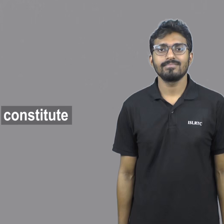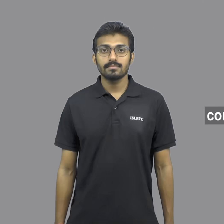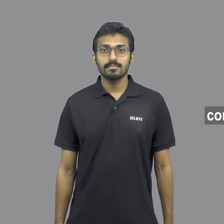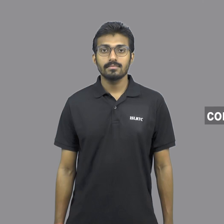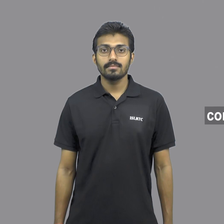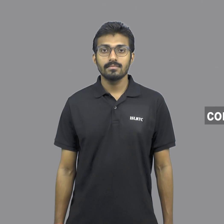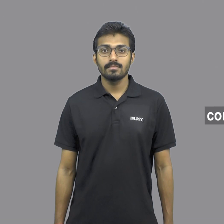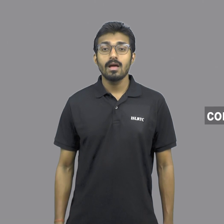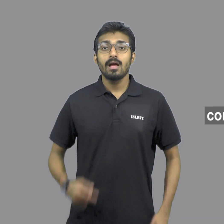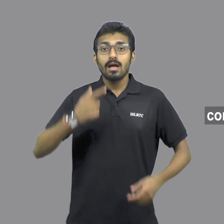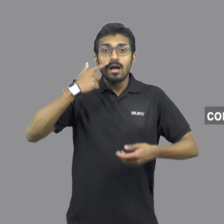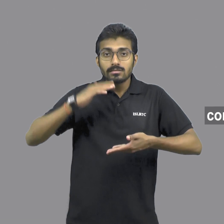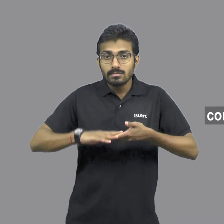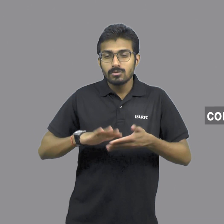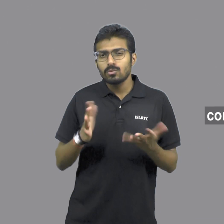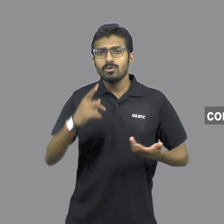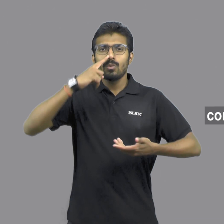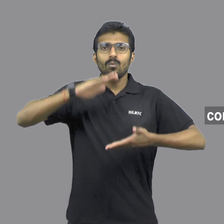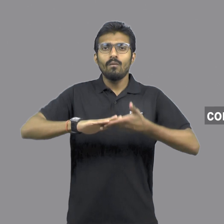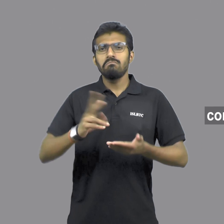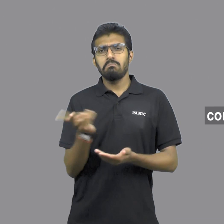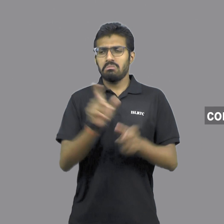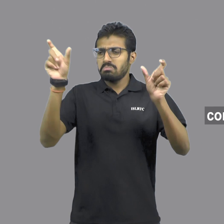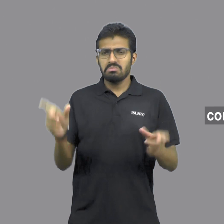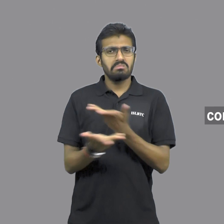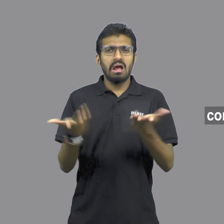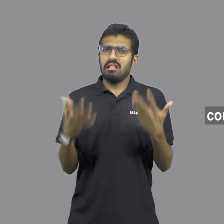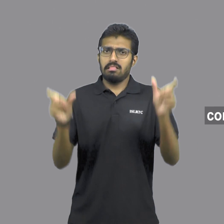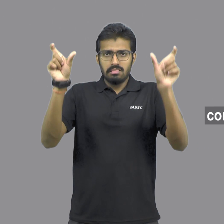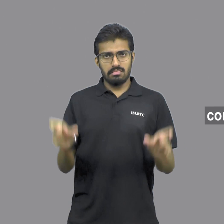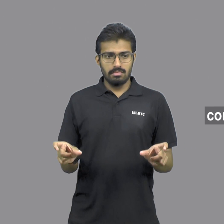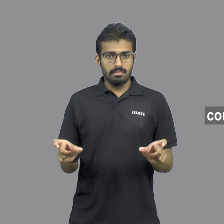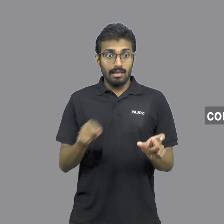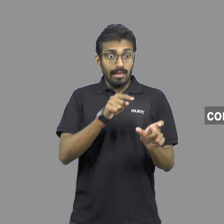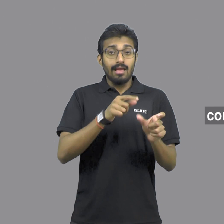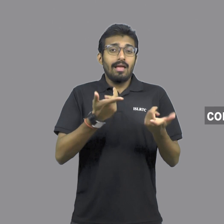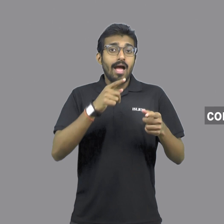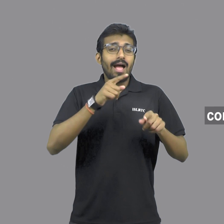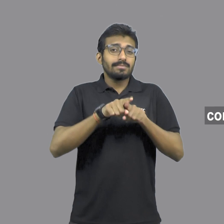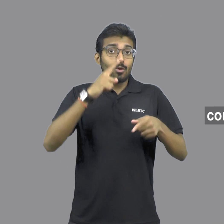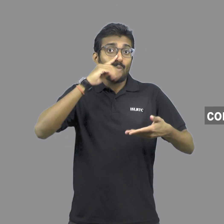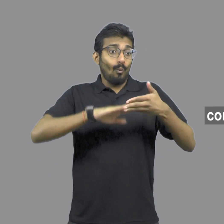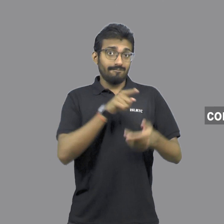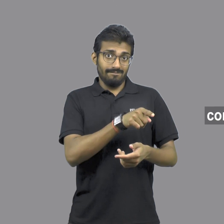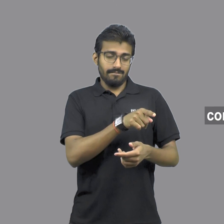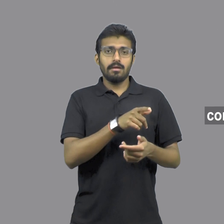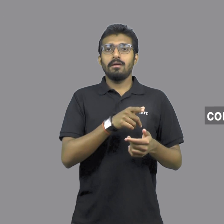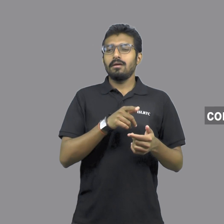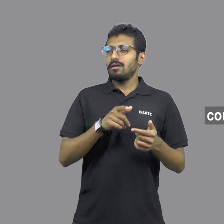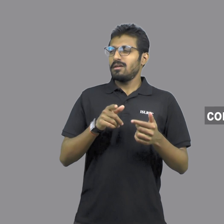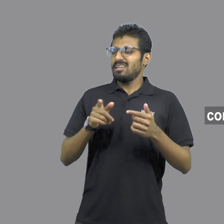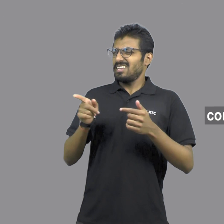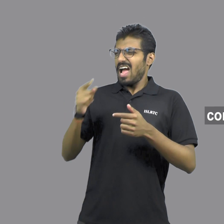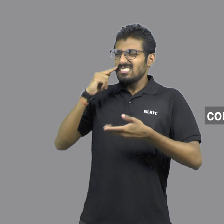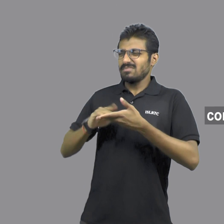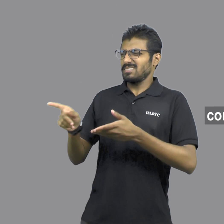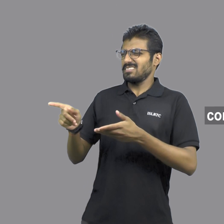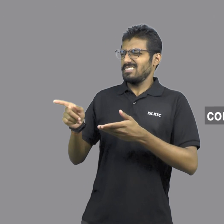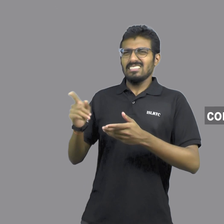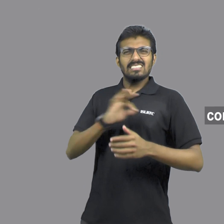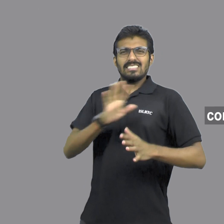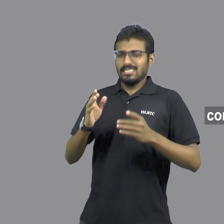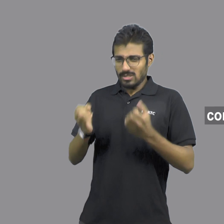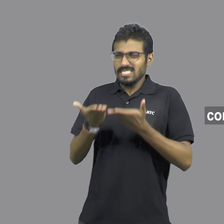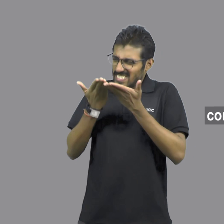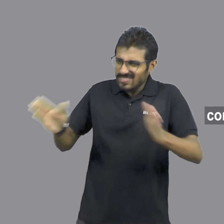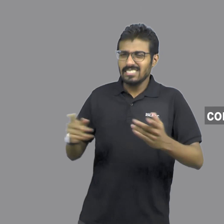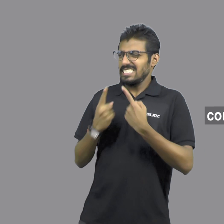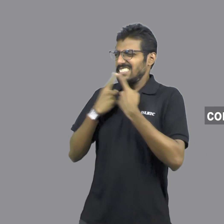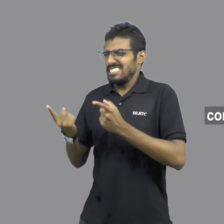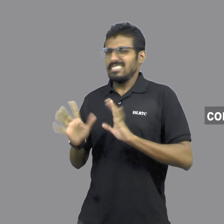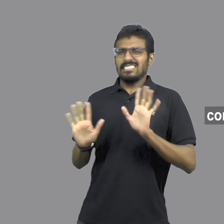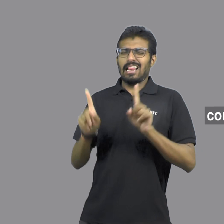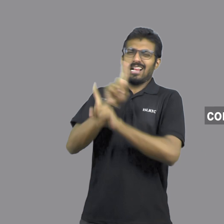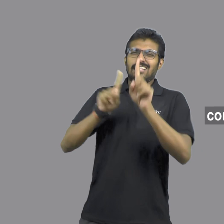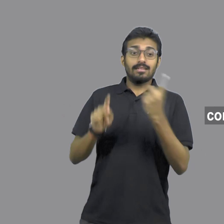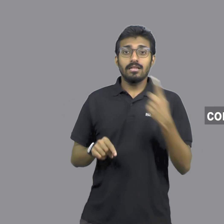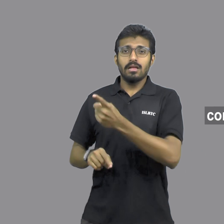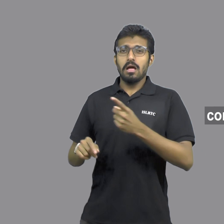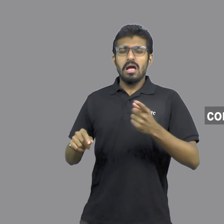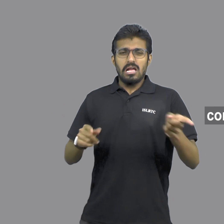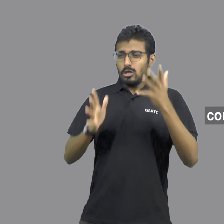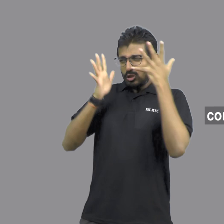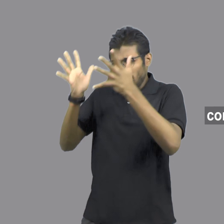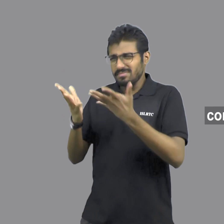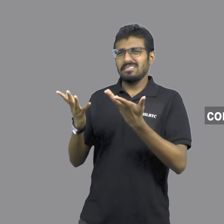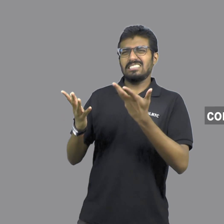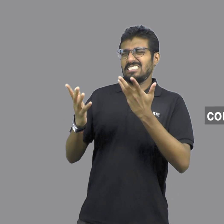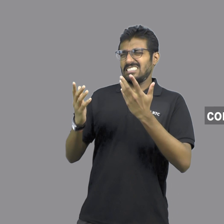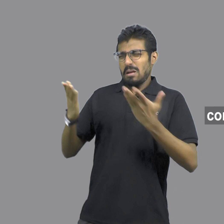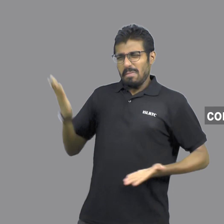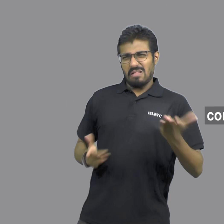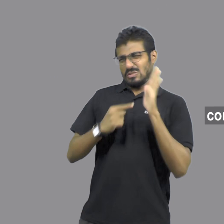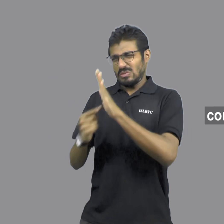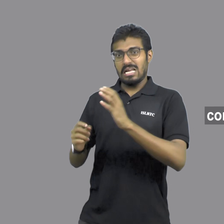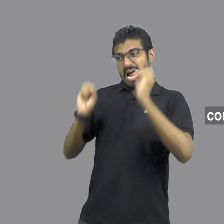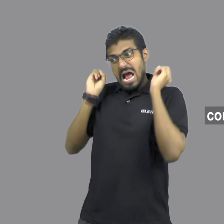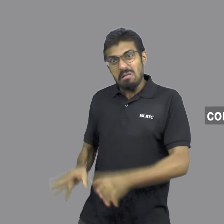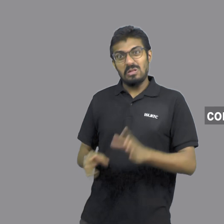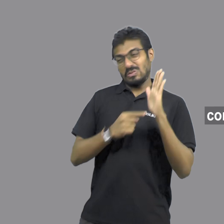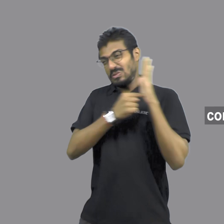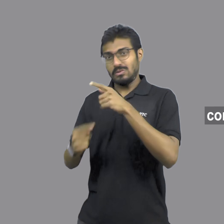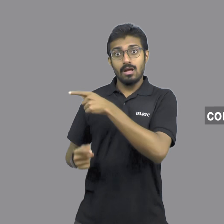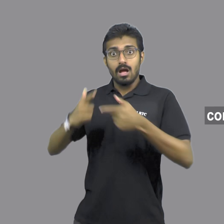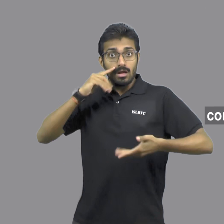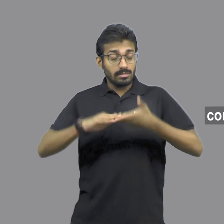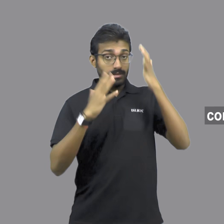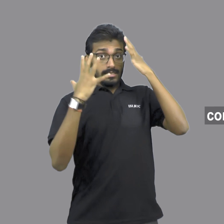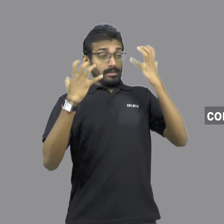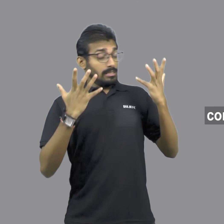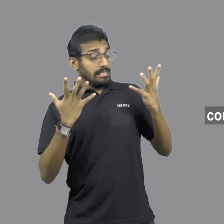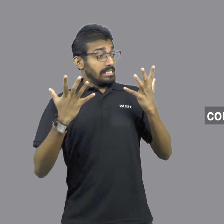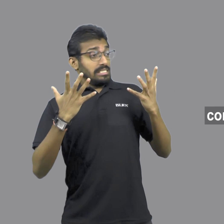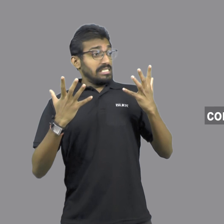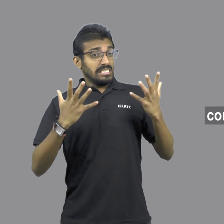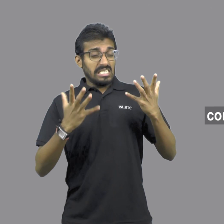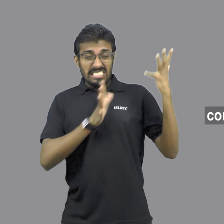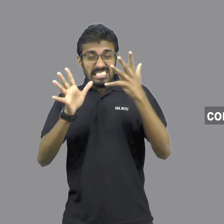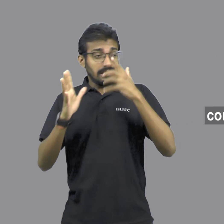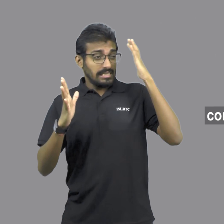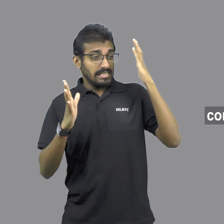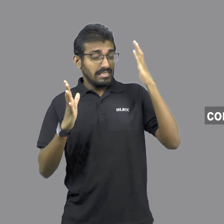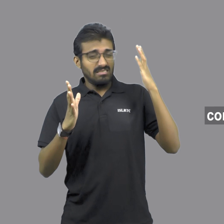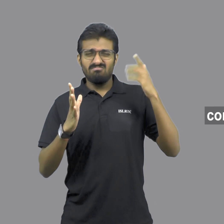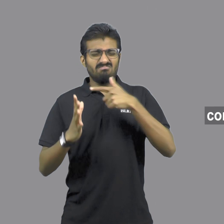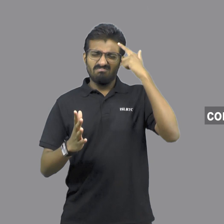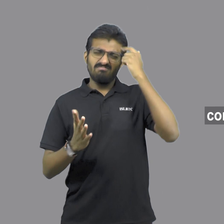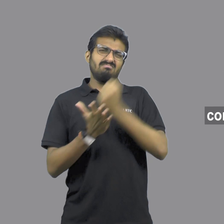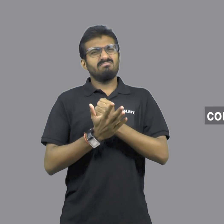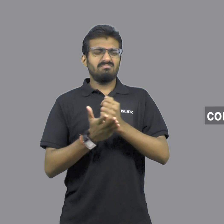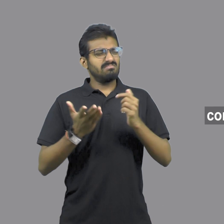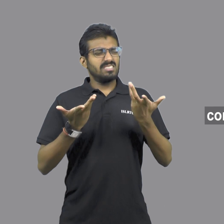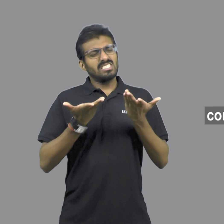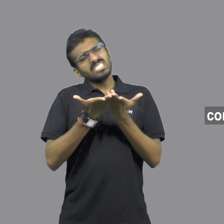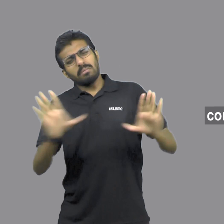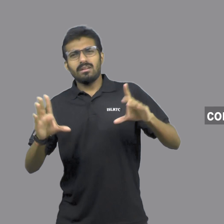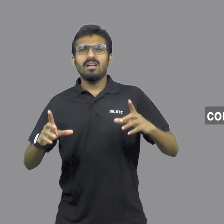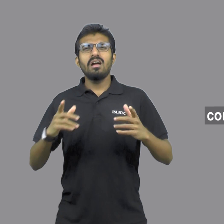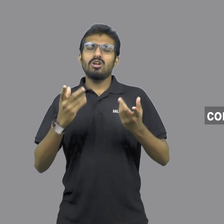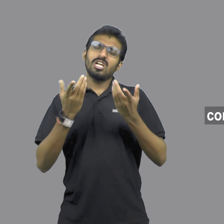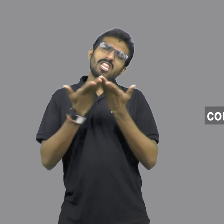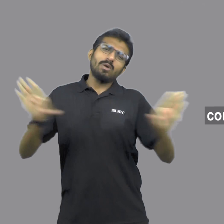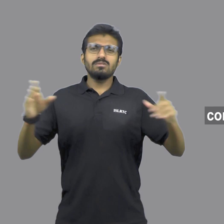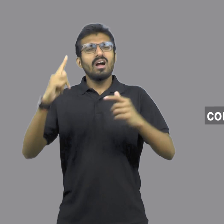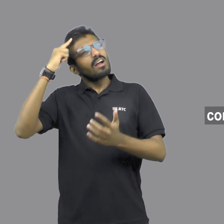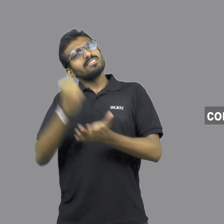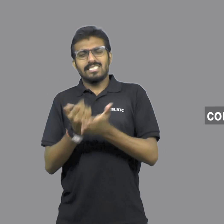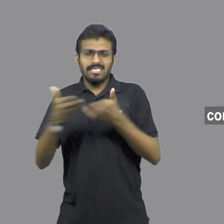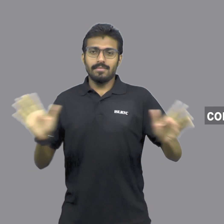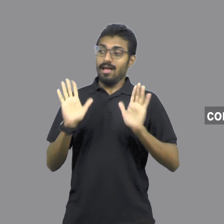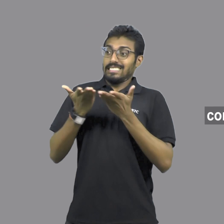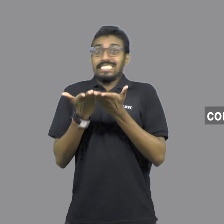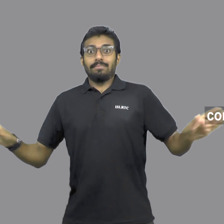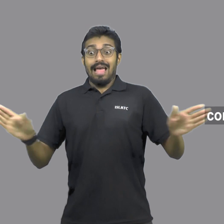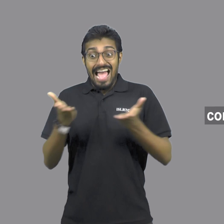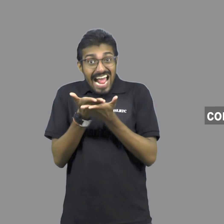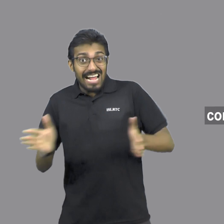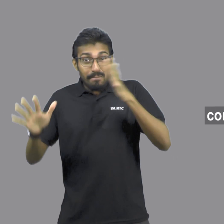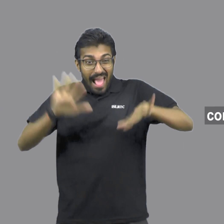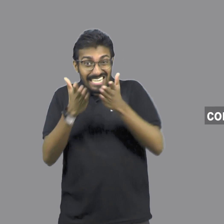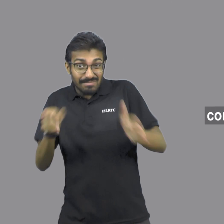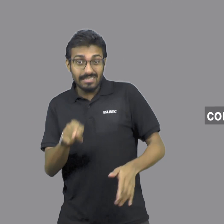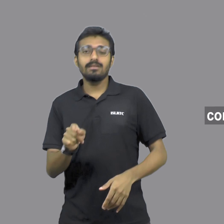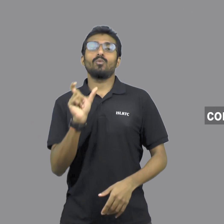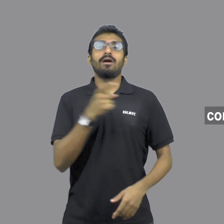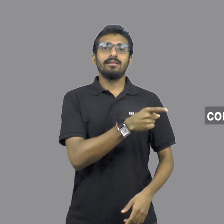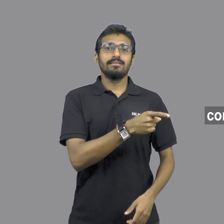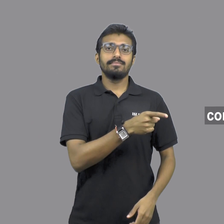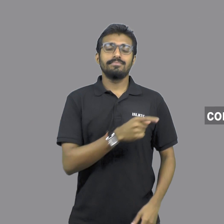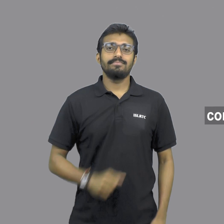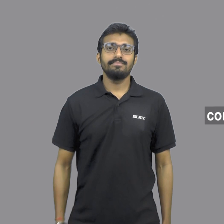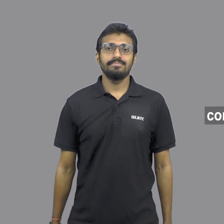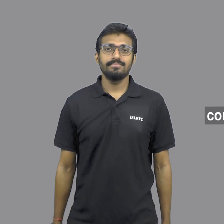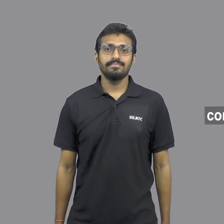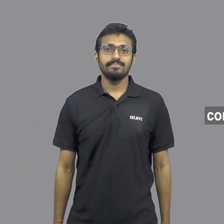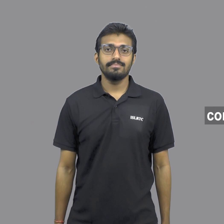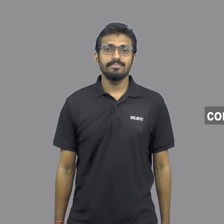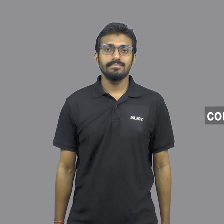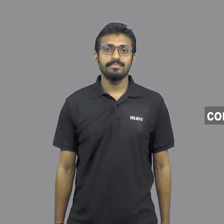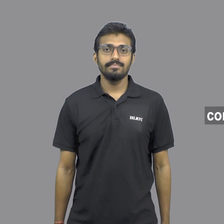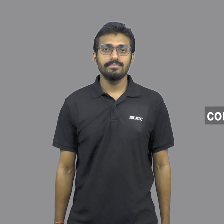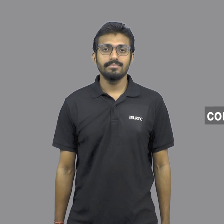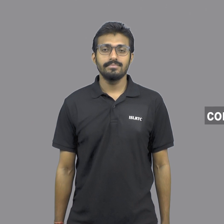Constructive Desertion